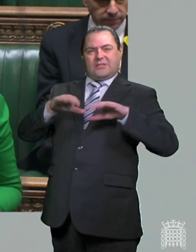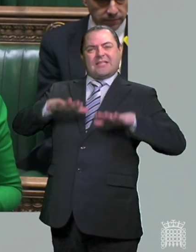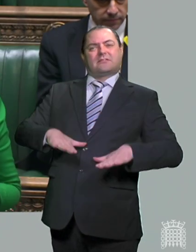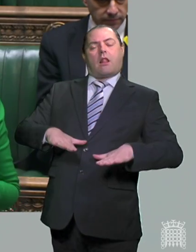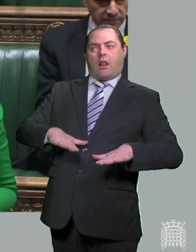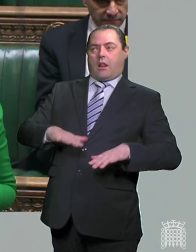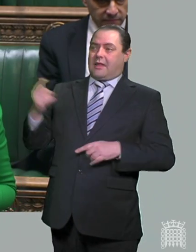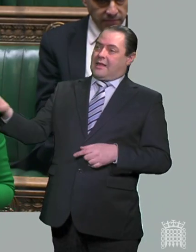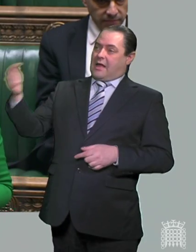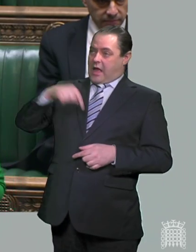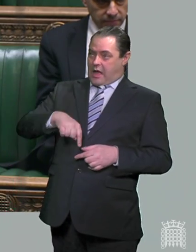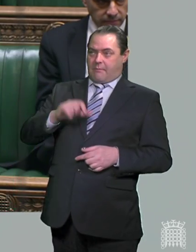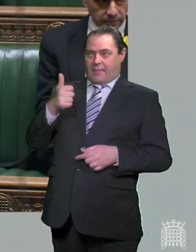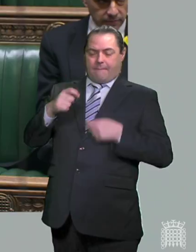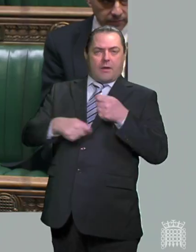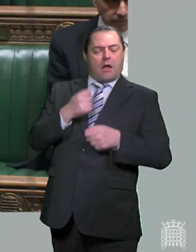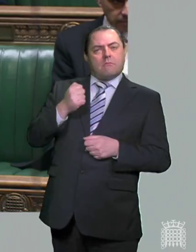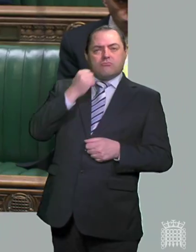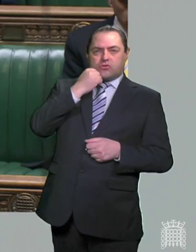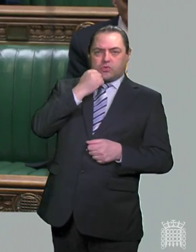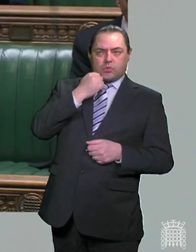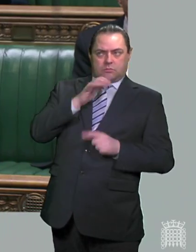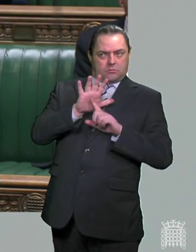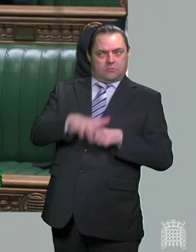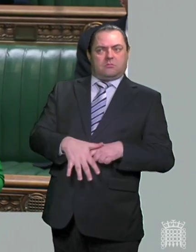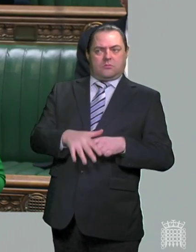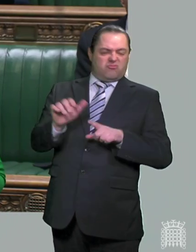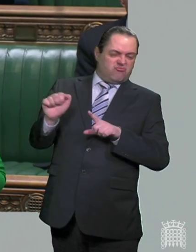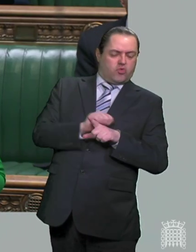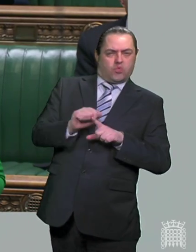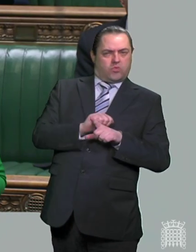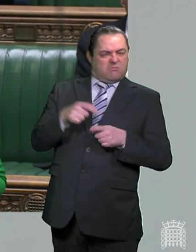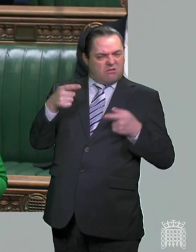Once here, she is trafficked into prostitution and abused by a grooming gang.